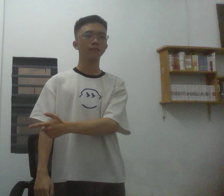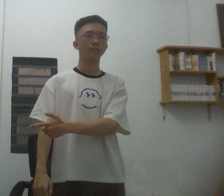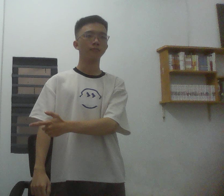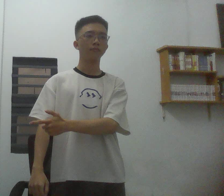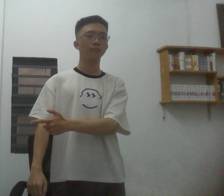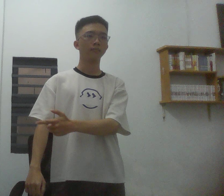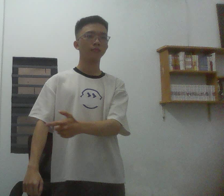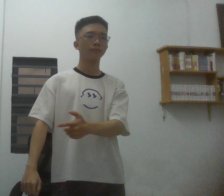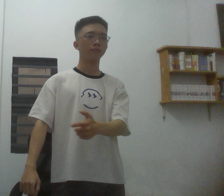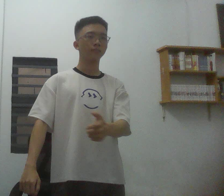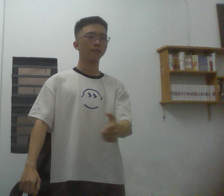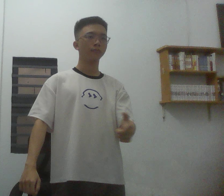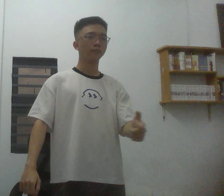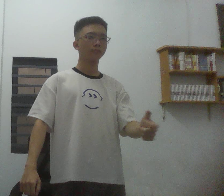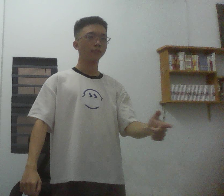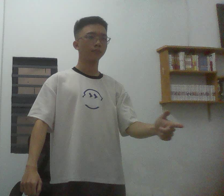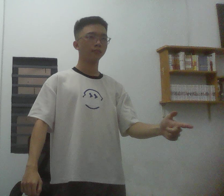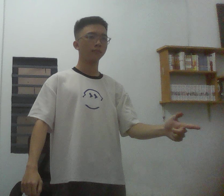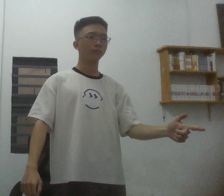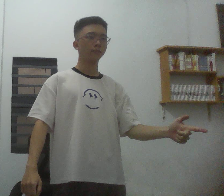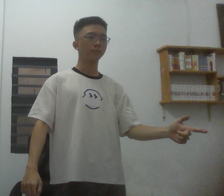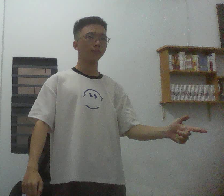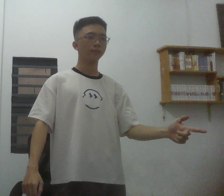cac ban